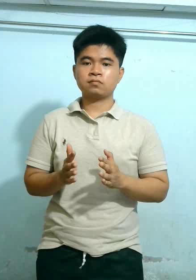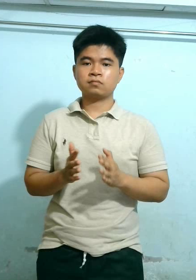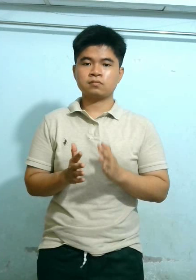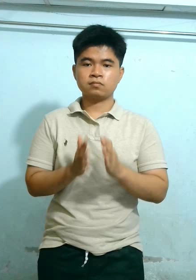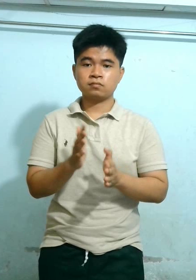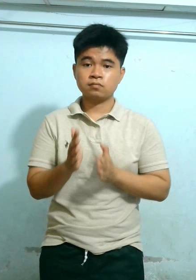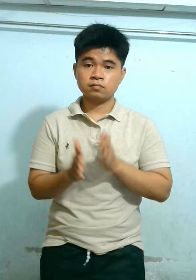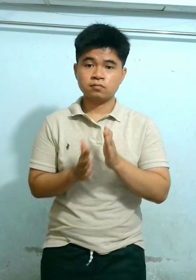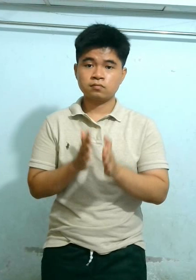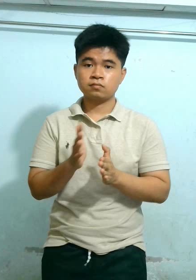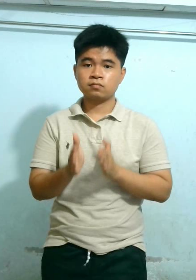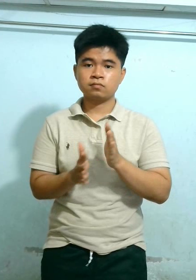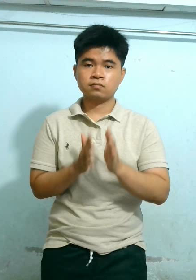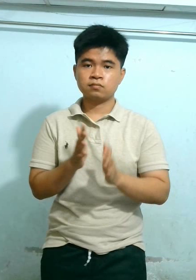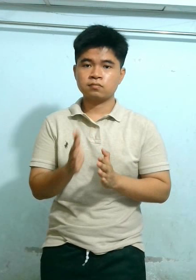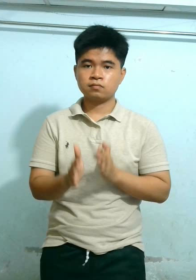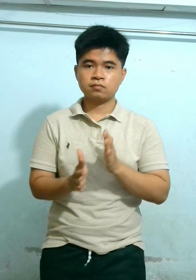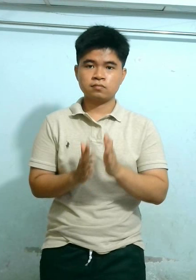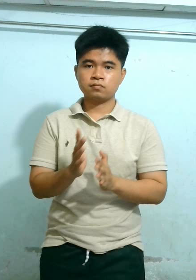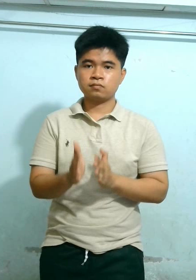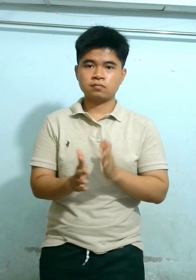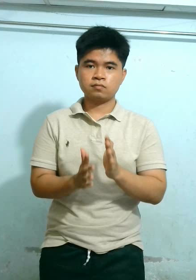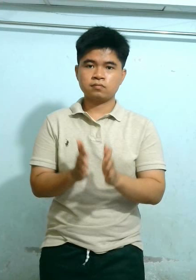ngon ngu ki hieu